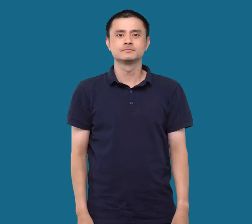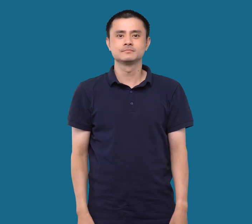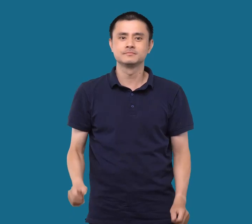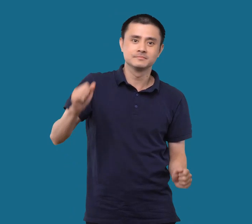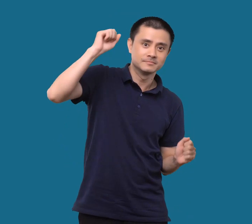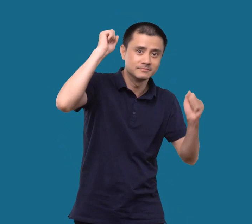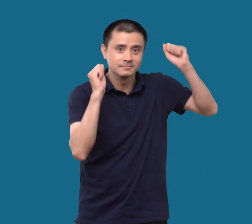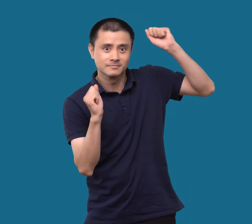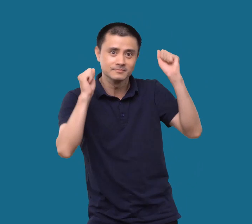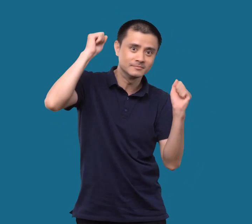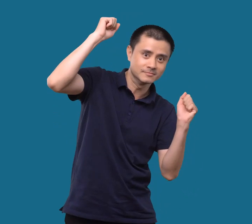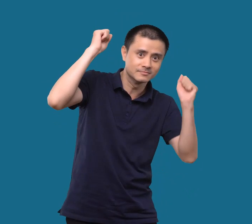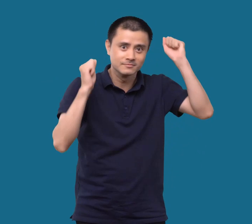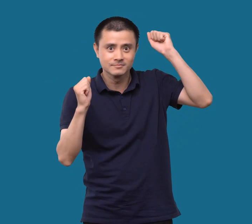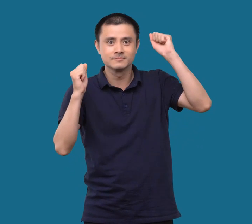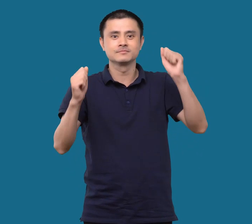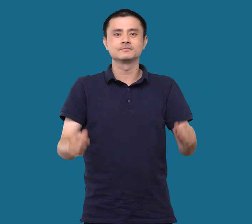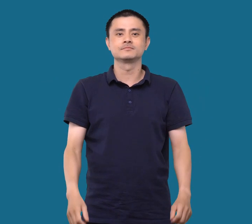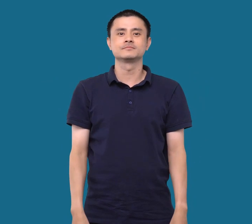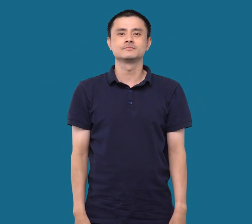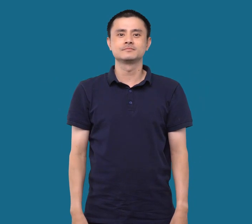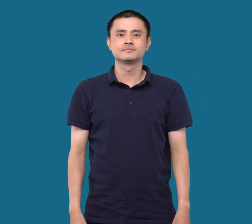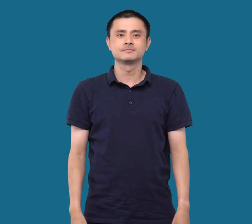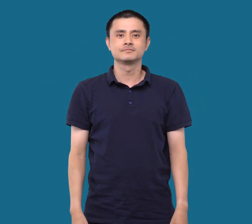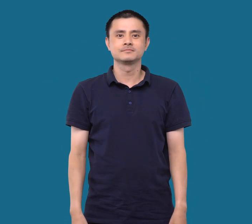múa lân